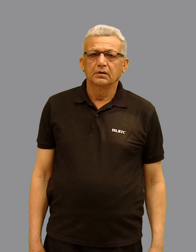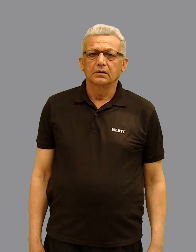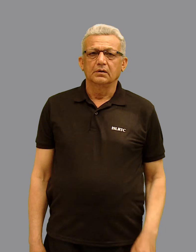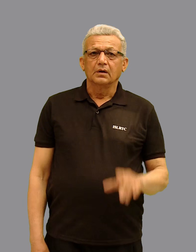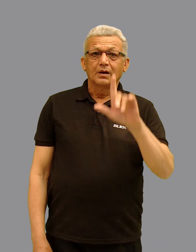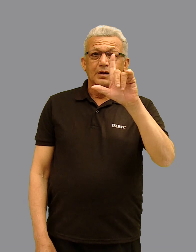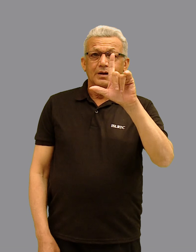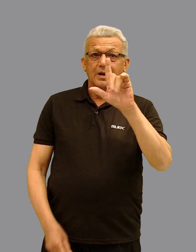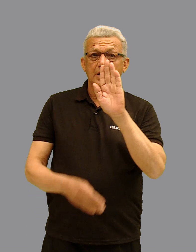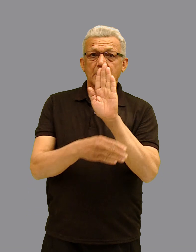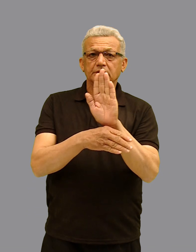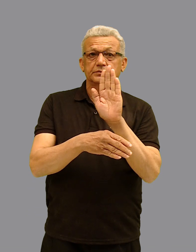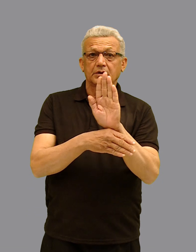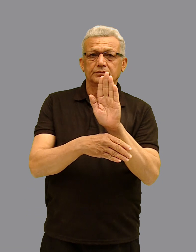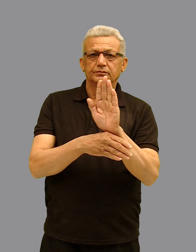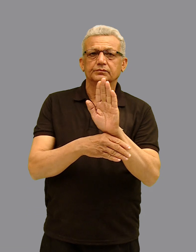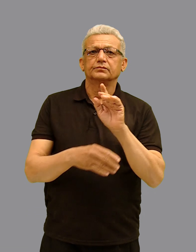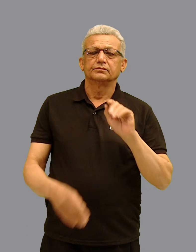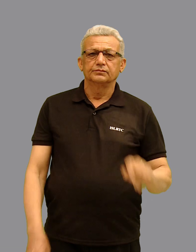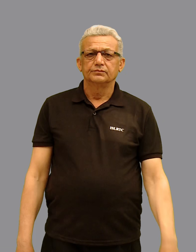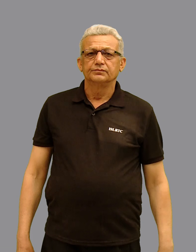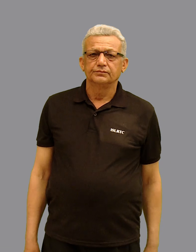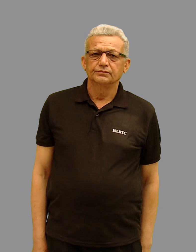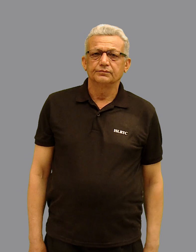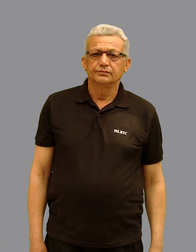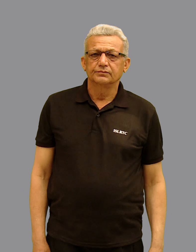License